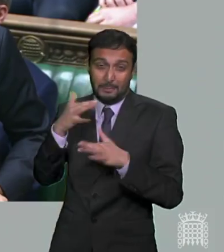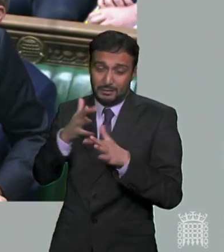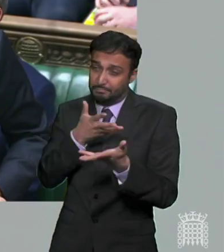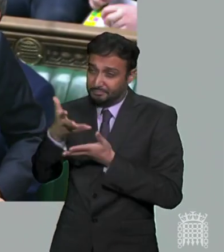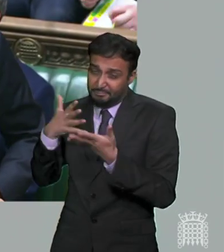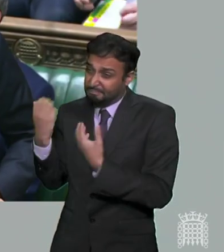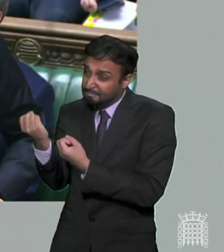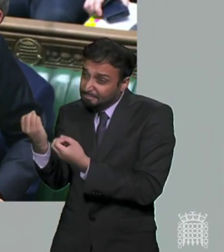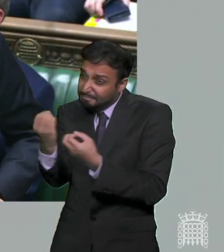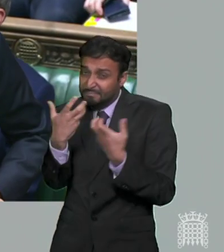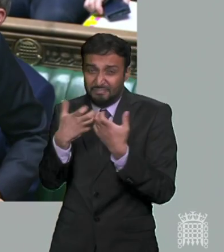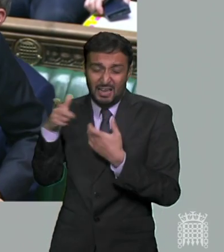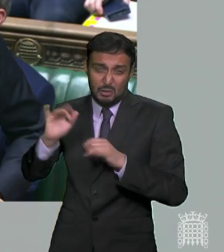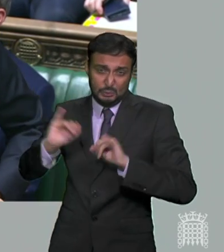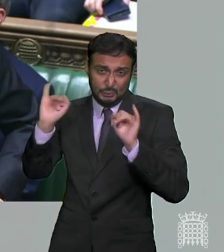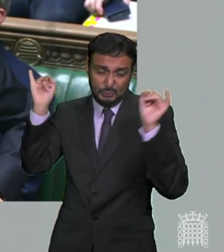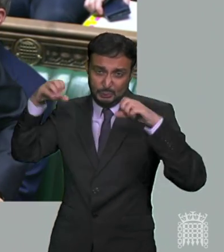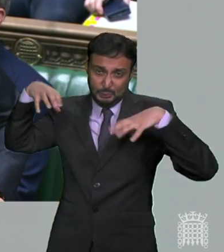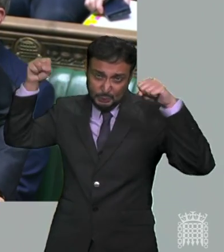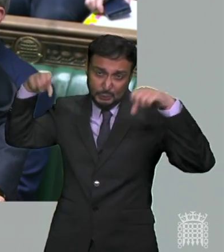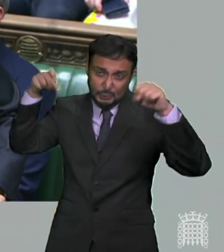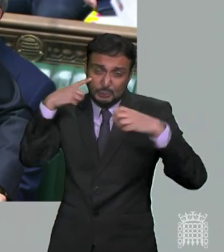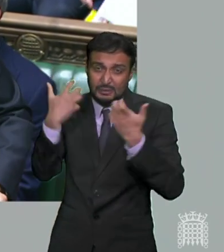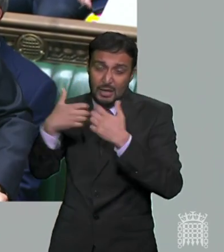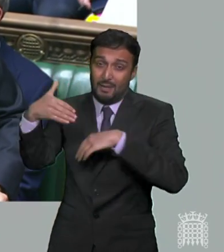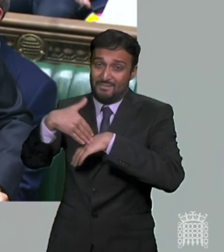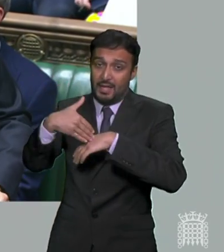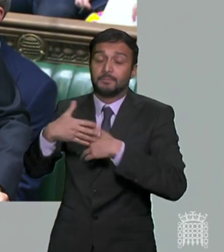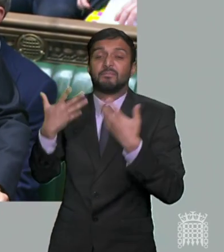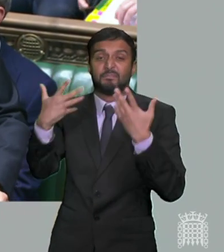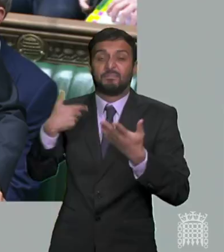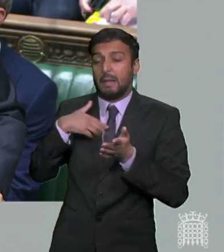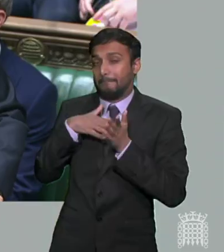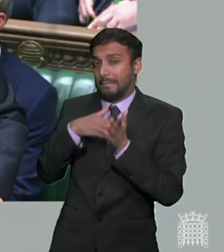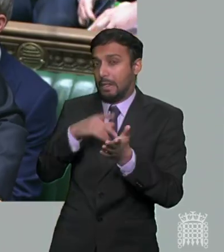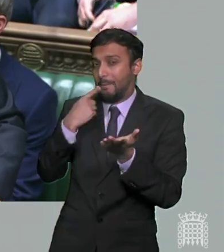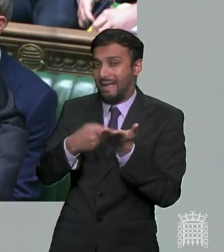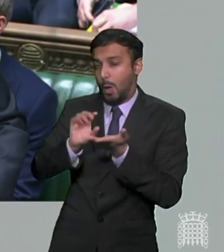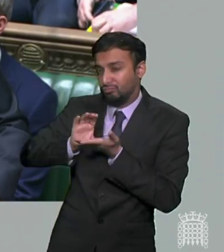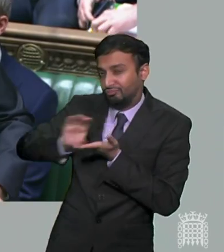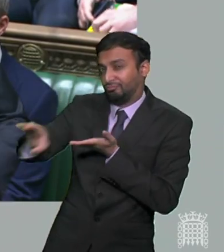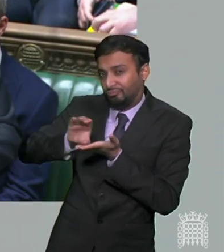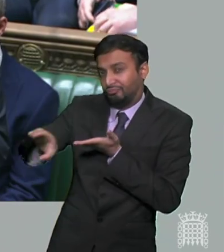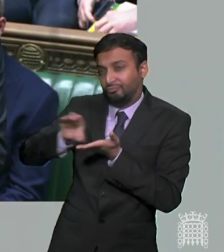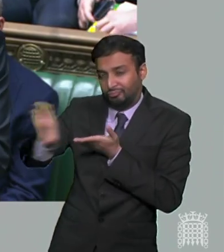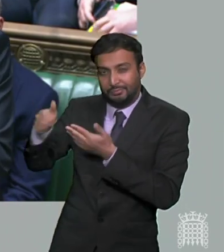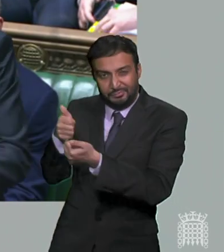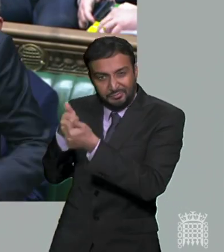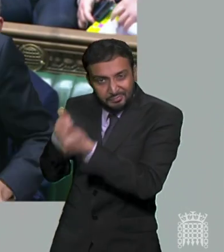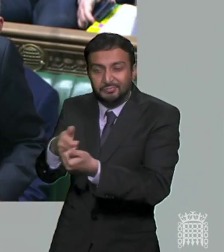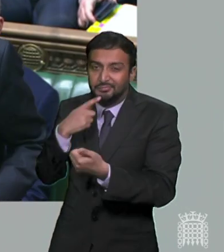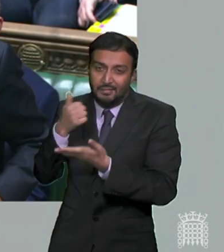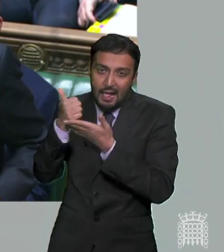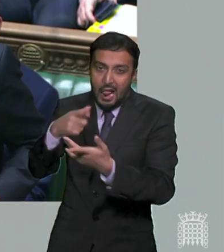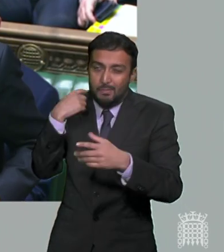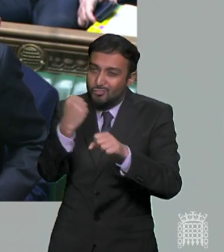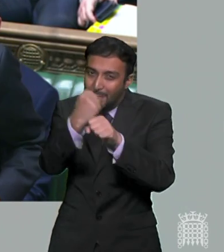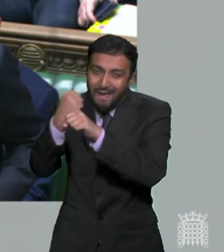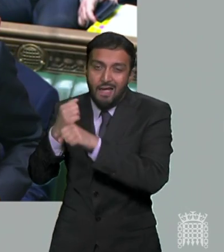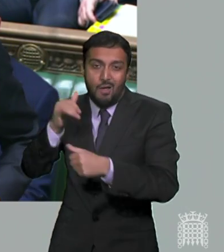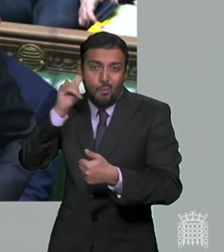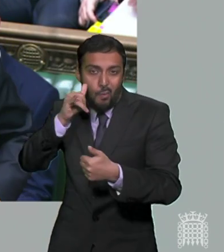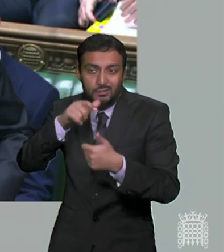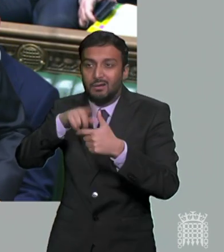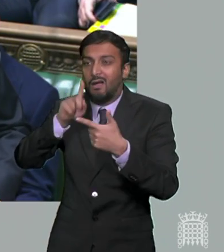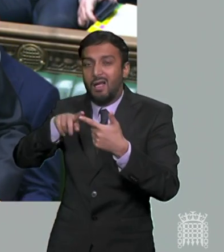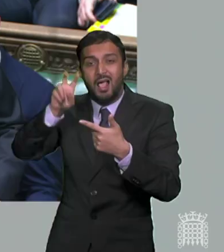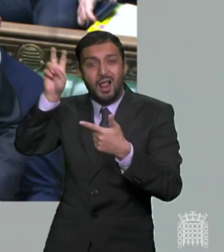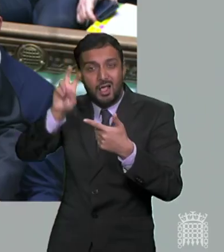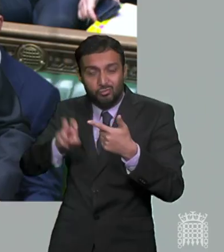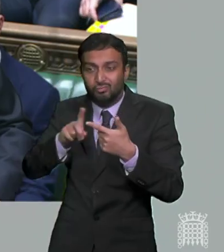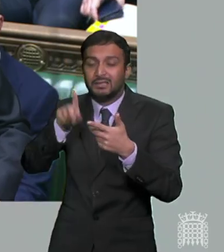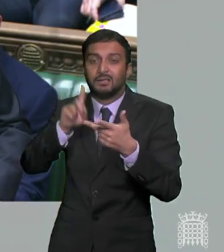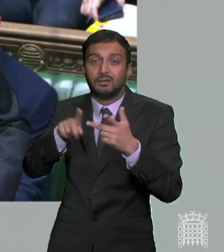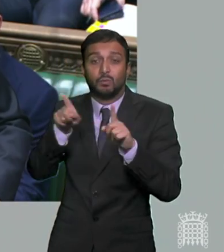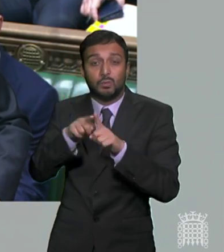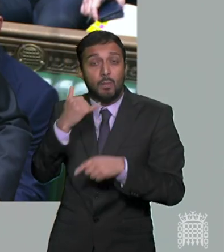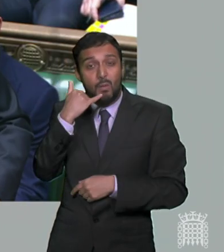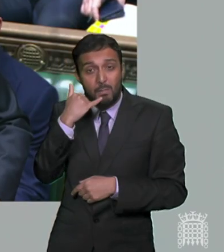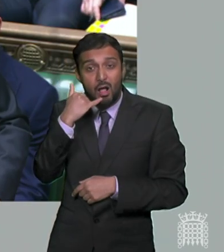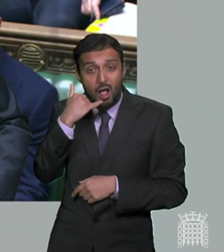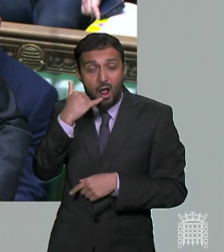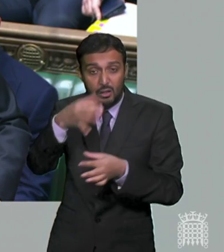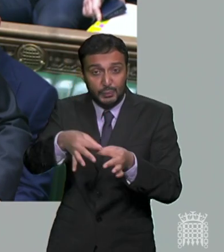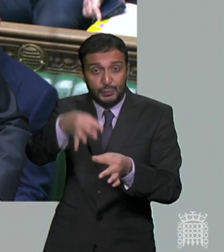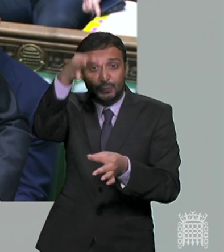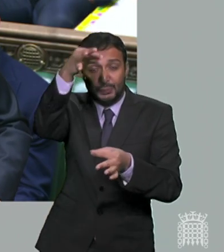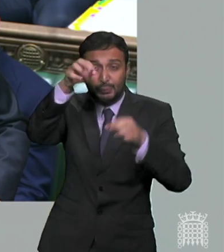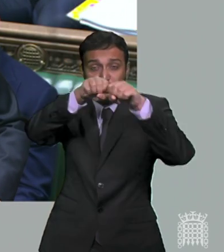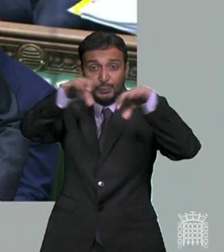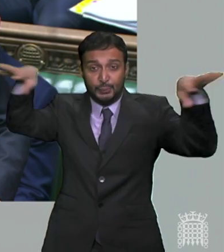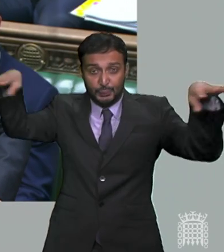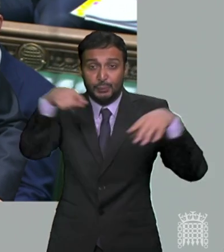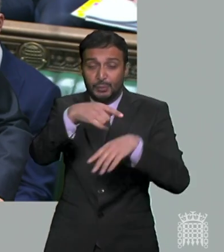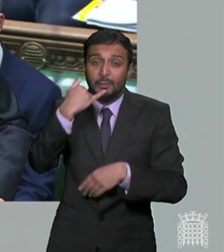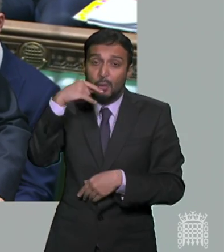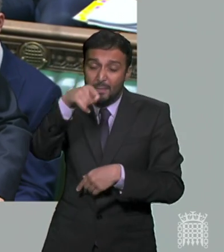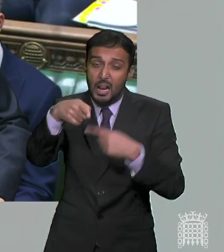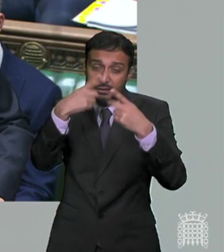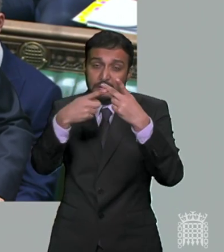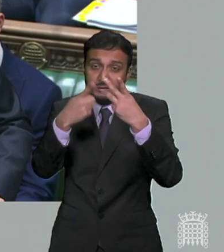I know that the whole House will be proud to know that we are providing millions of pounds of immediate support, with generators, shelter and water repairs, on top of the 570 mobile power generators that we are donating to power facilities across Ukraine.